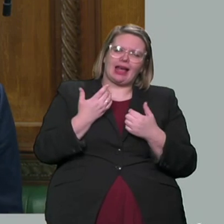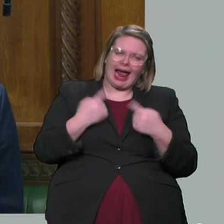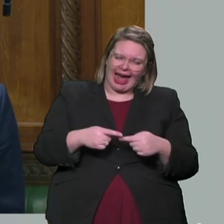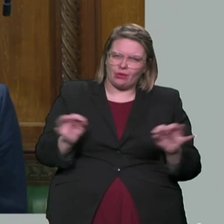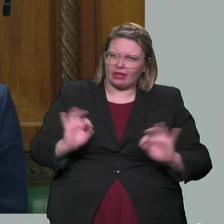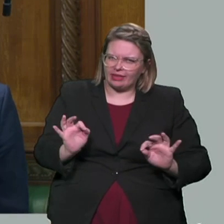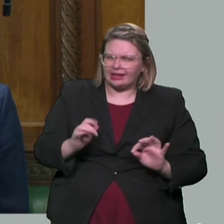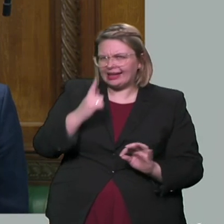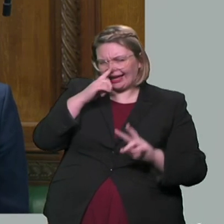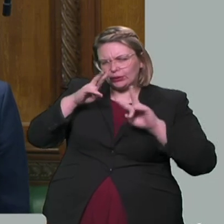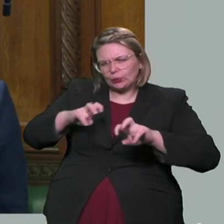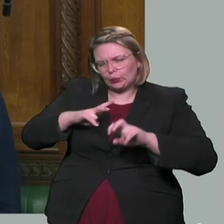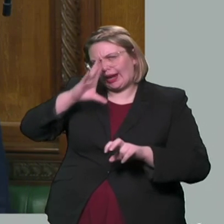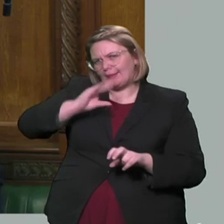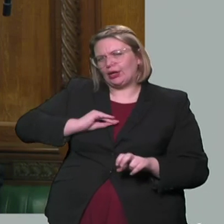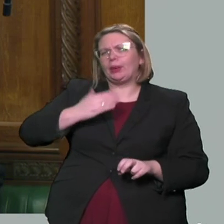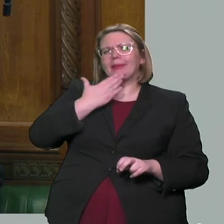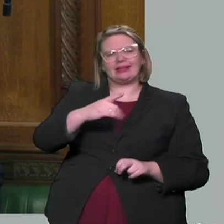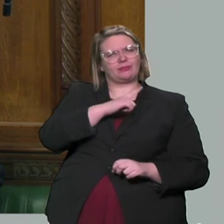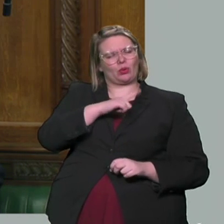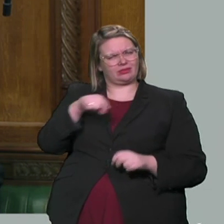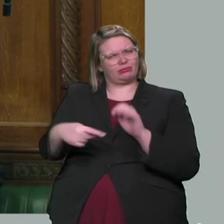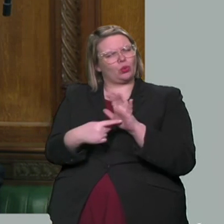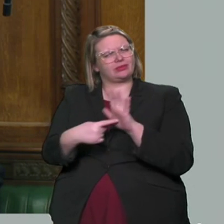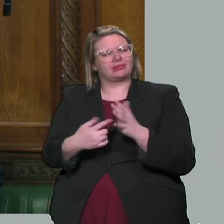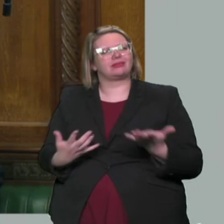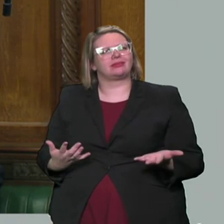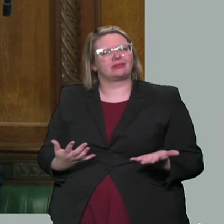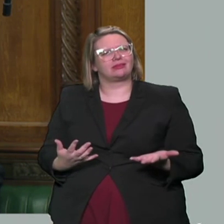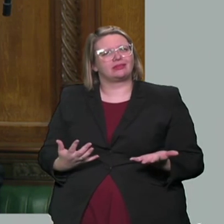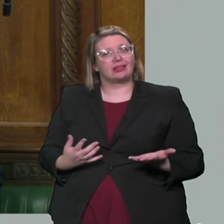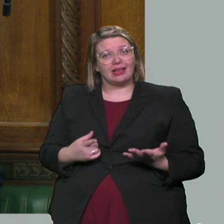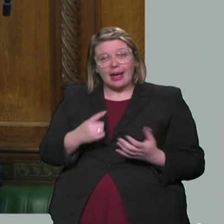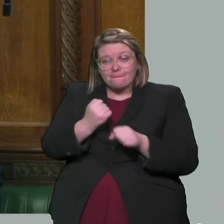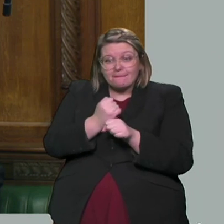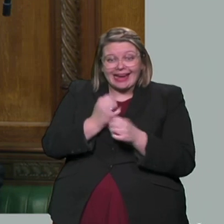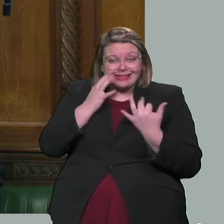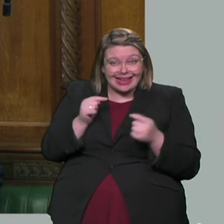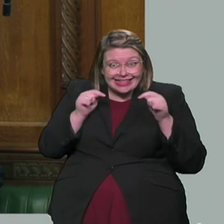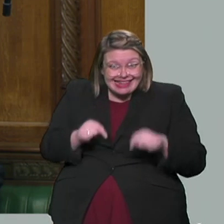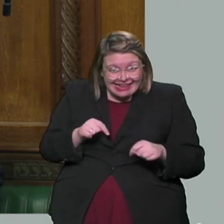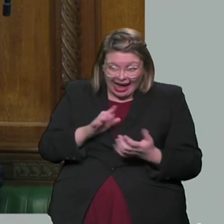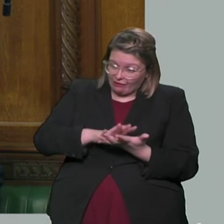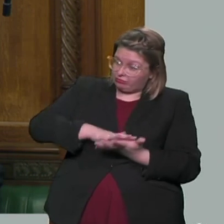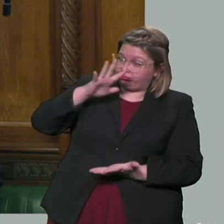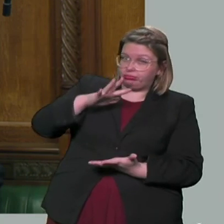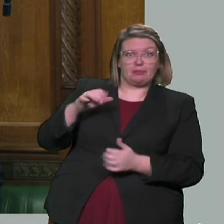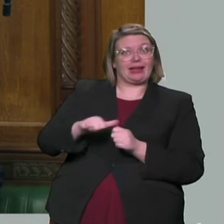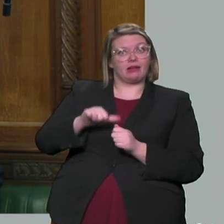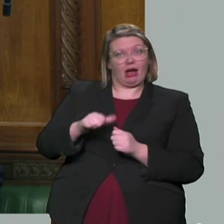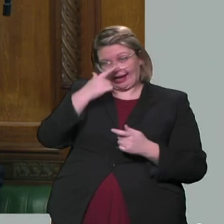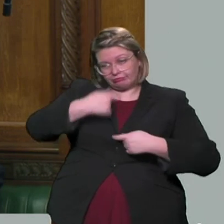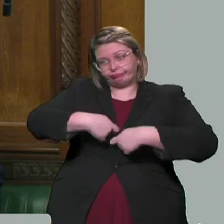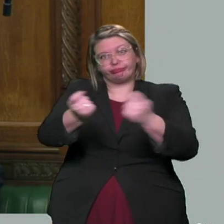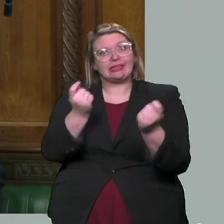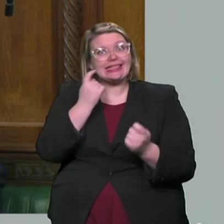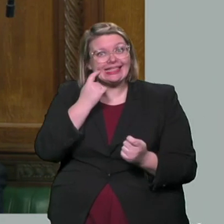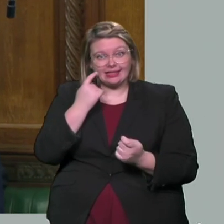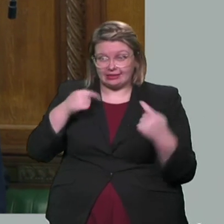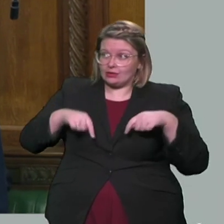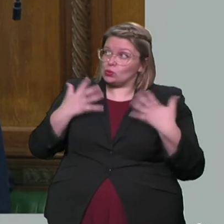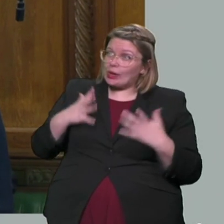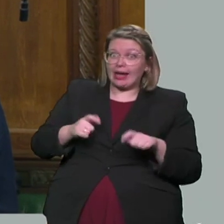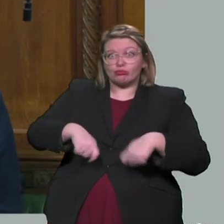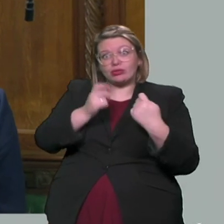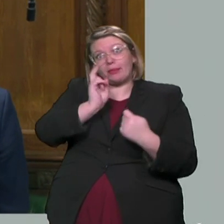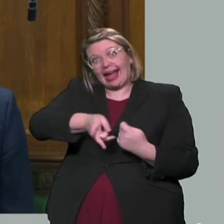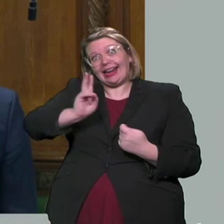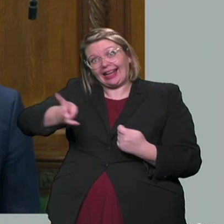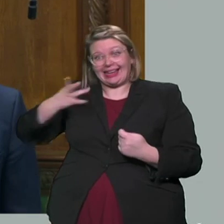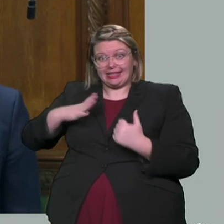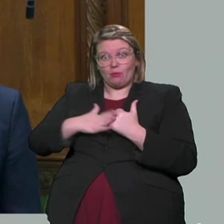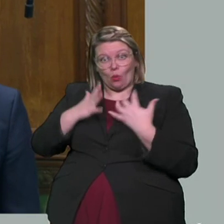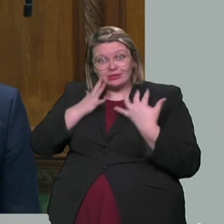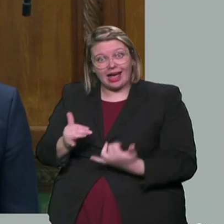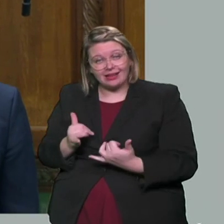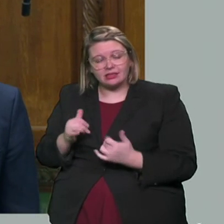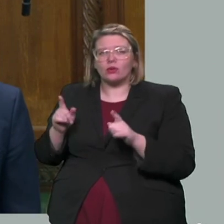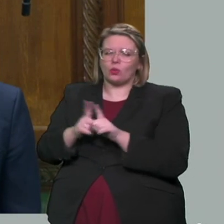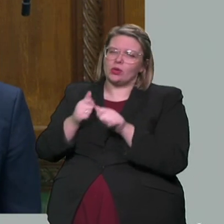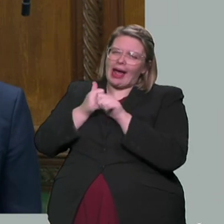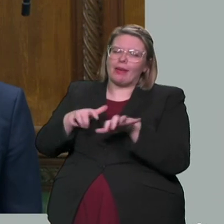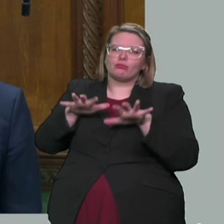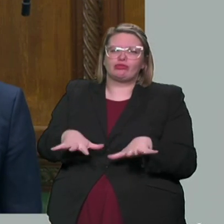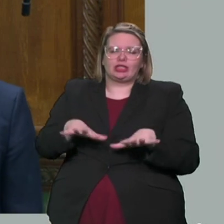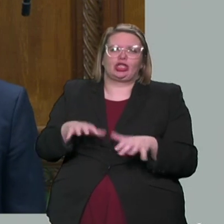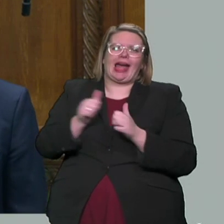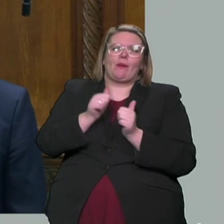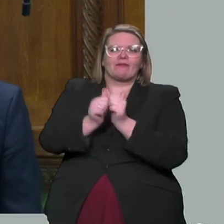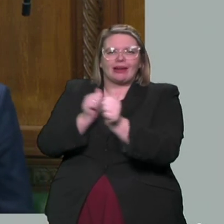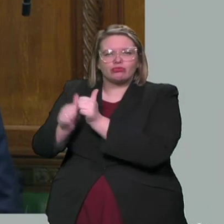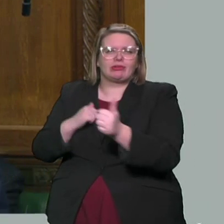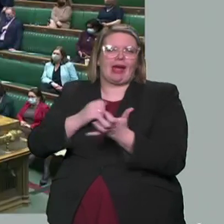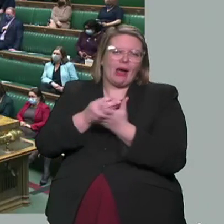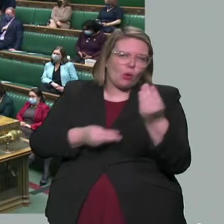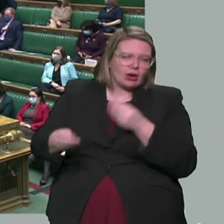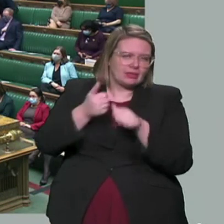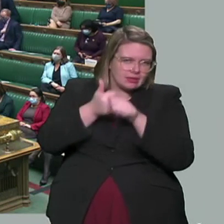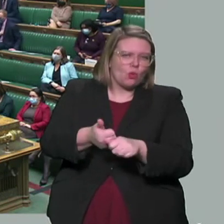Could he find out the answer to that? Giving them that permission would increase the supply of tests, which are currently in chronically short supply as we have heard again and again this afternoon, and it would be a great way of supporting of the British economy and manufacturing in this country.